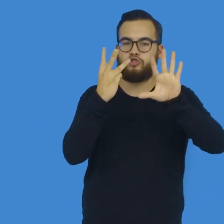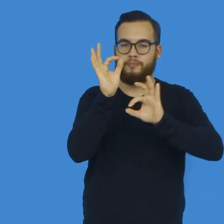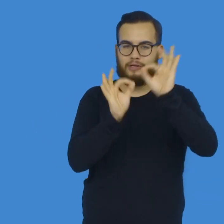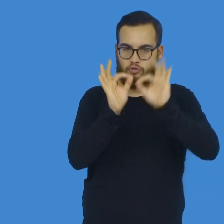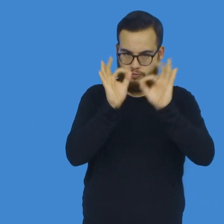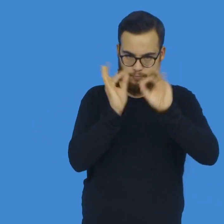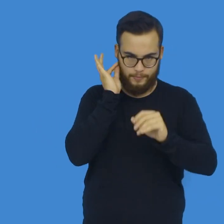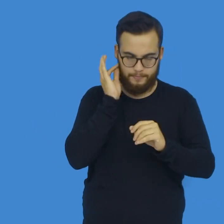porcentaje